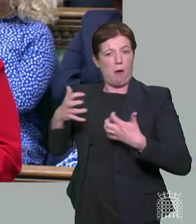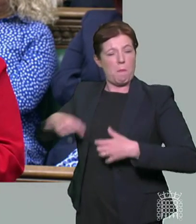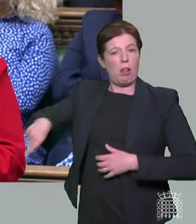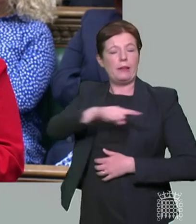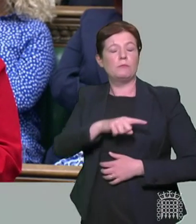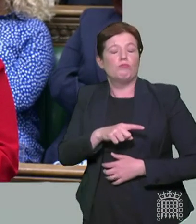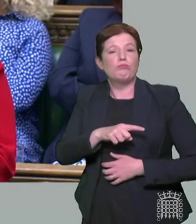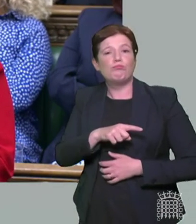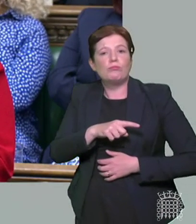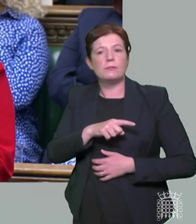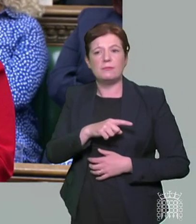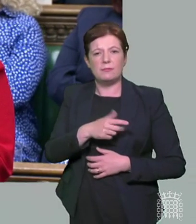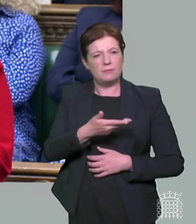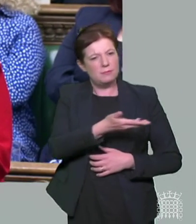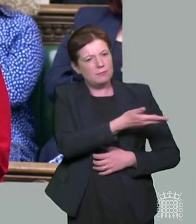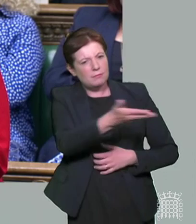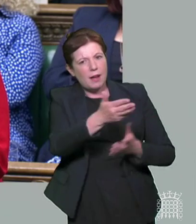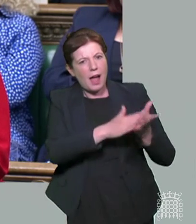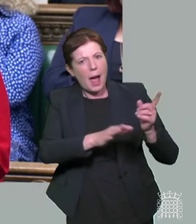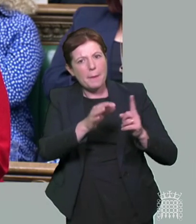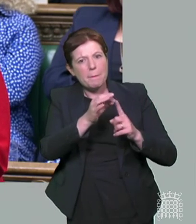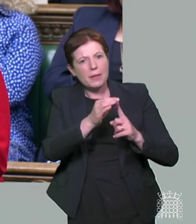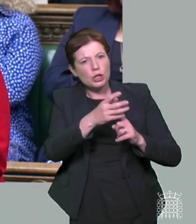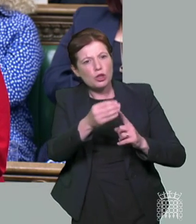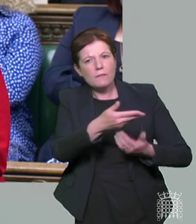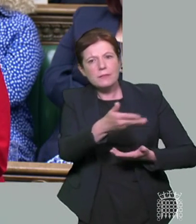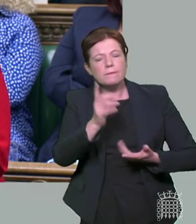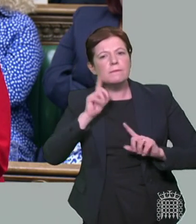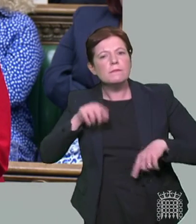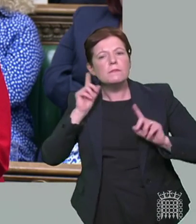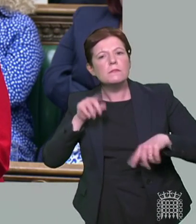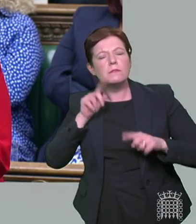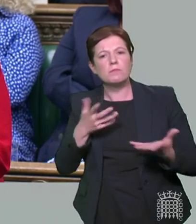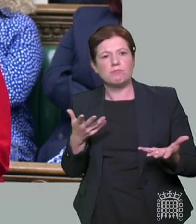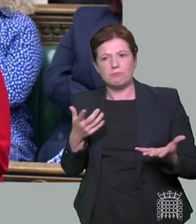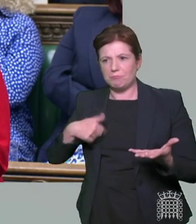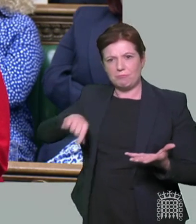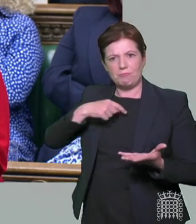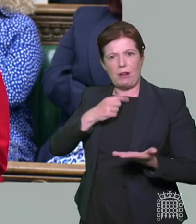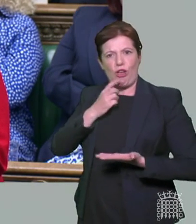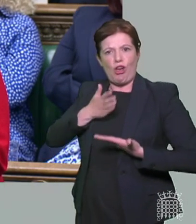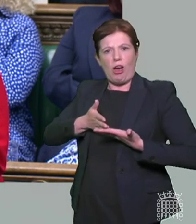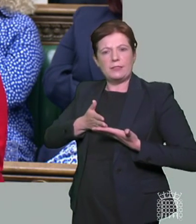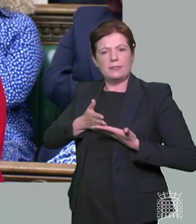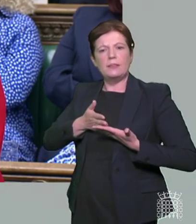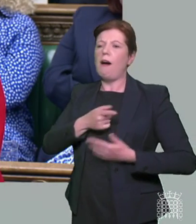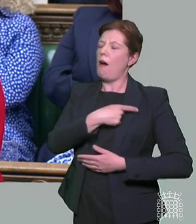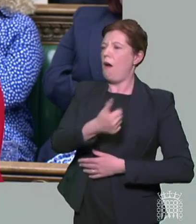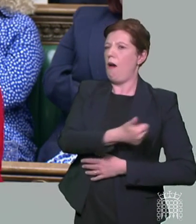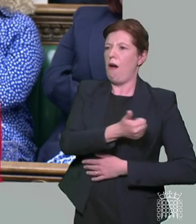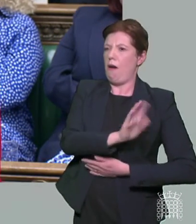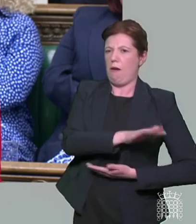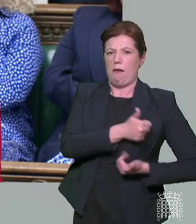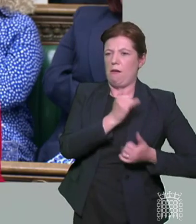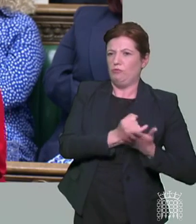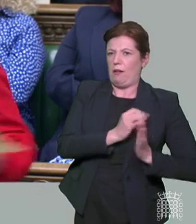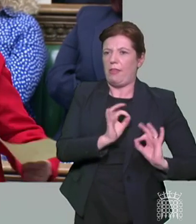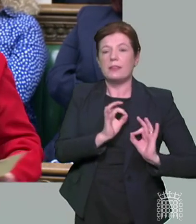Conservative MPs seem content to decry the principles of honesty and integrity, as they unashamedly defend him.